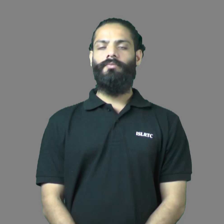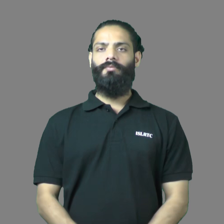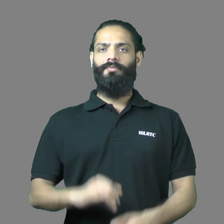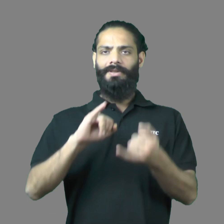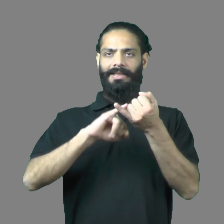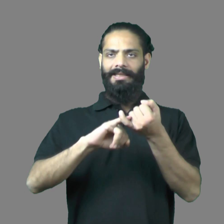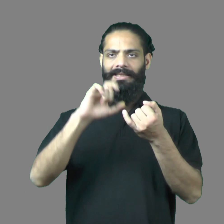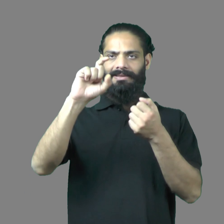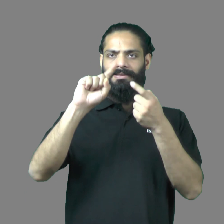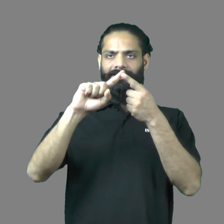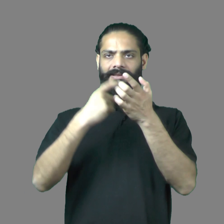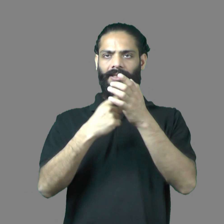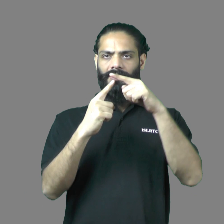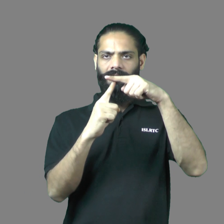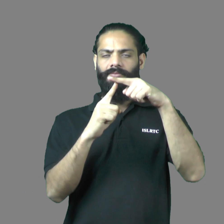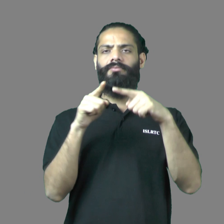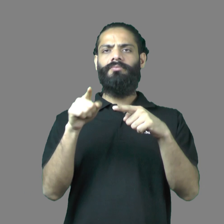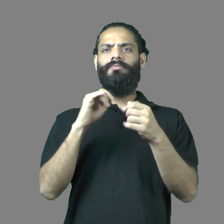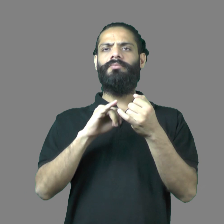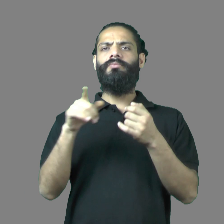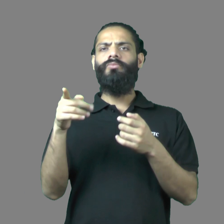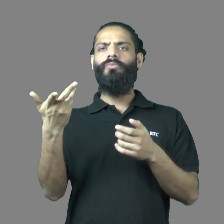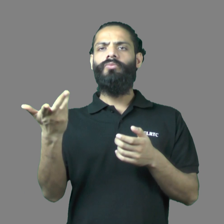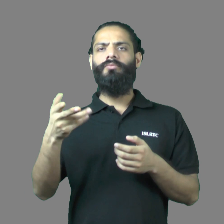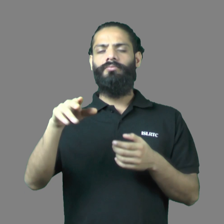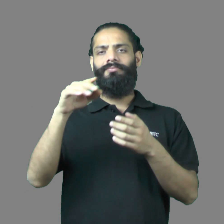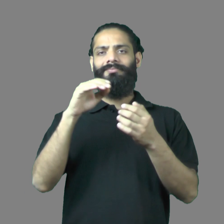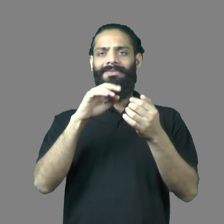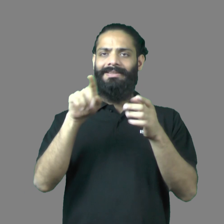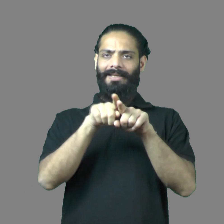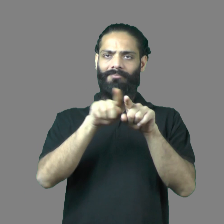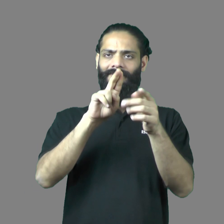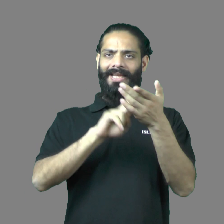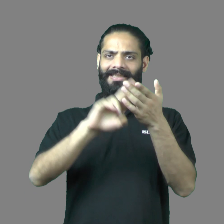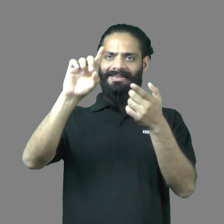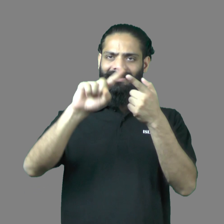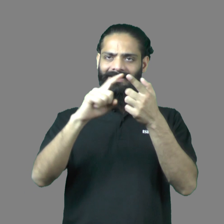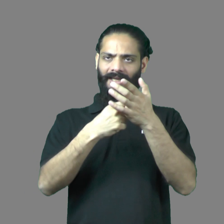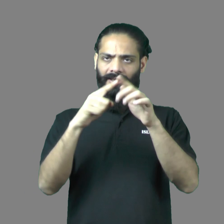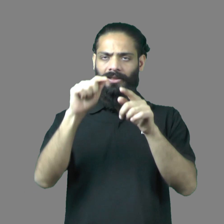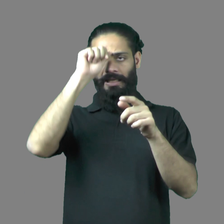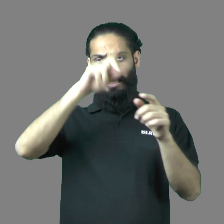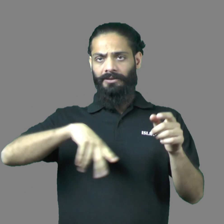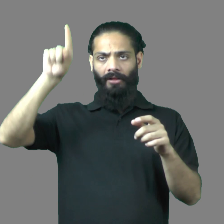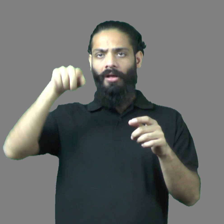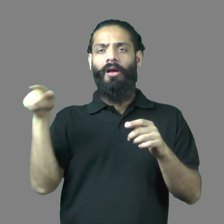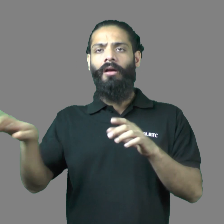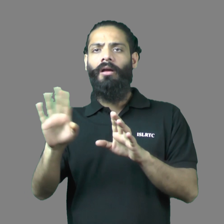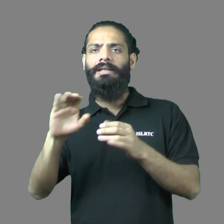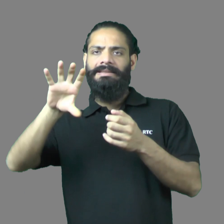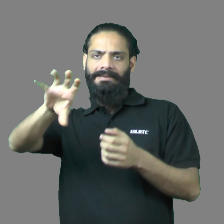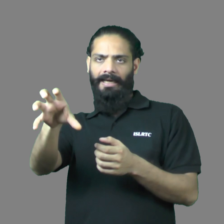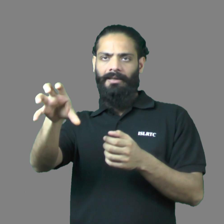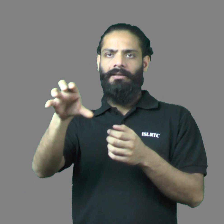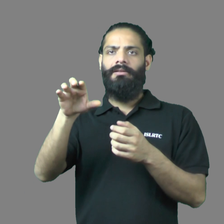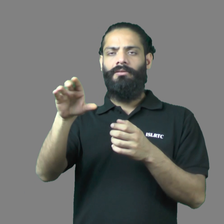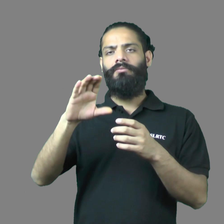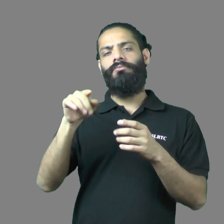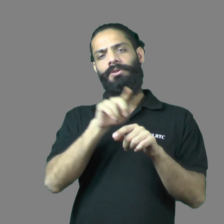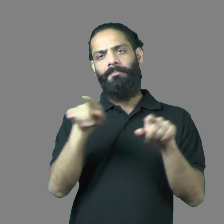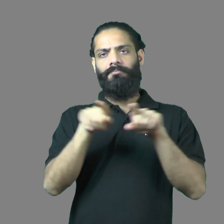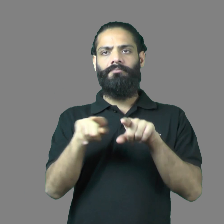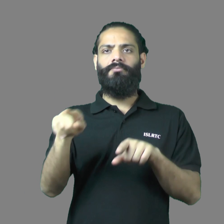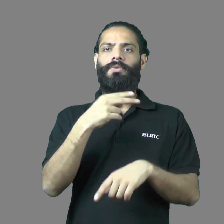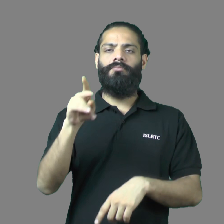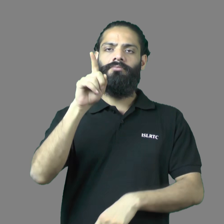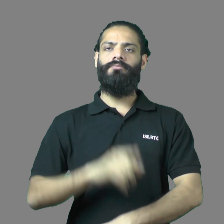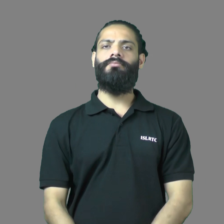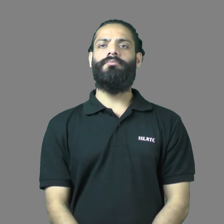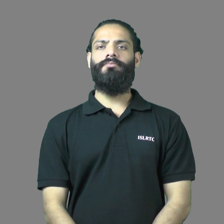State Council of Educational Research and Training (SCERT)